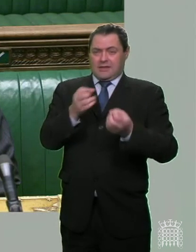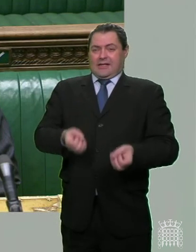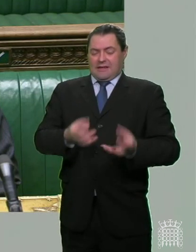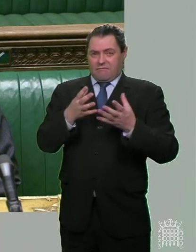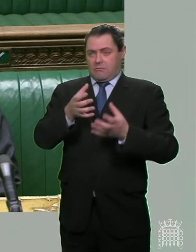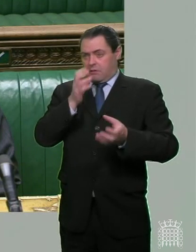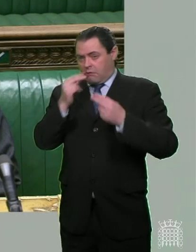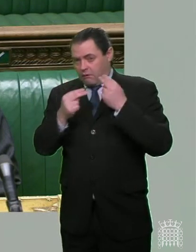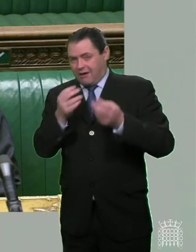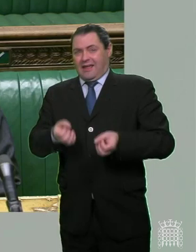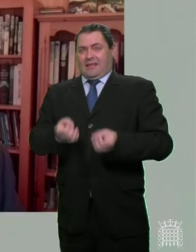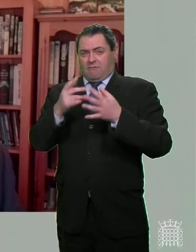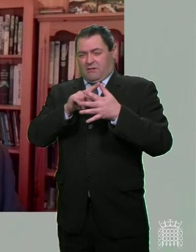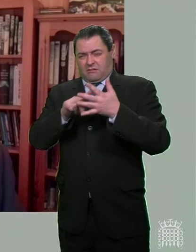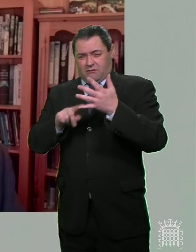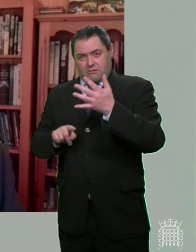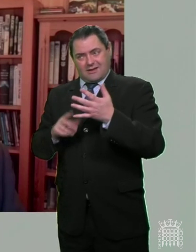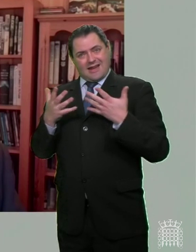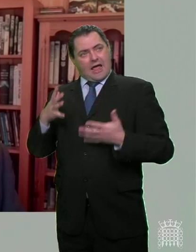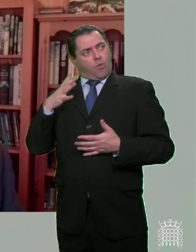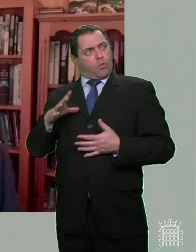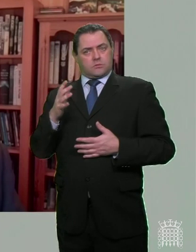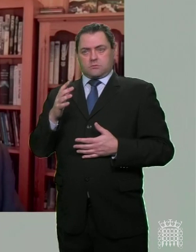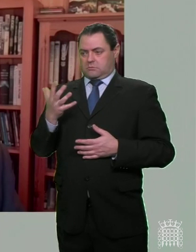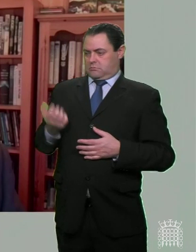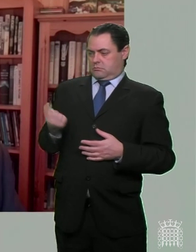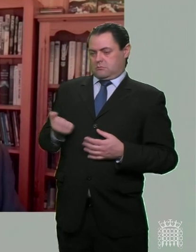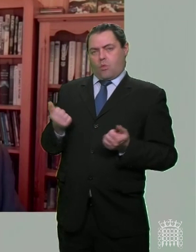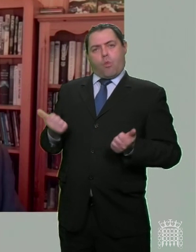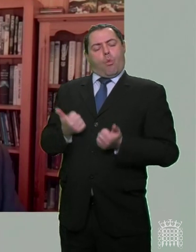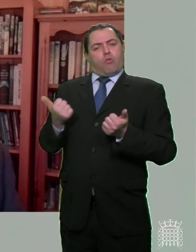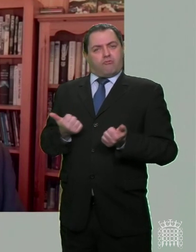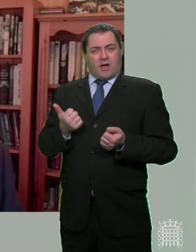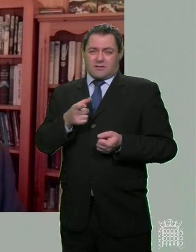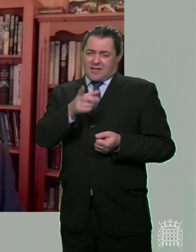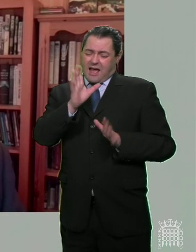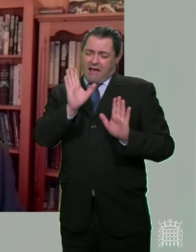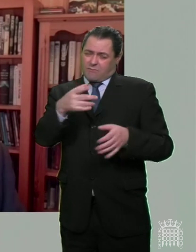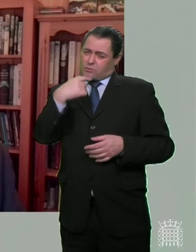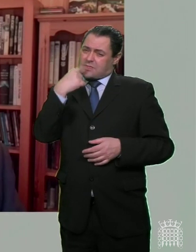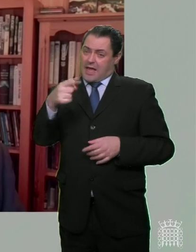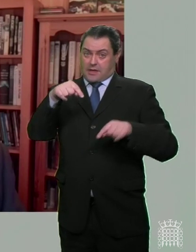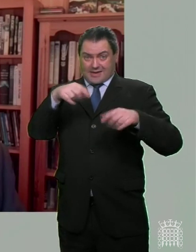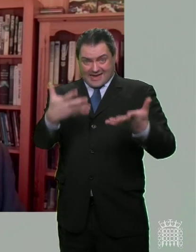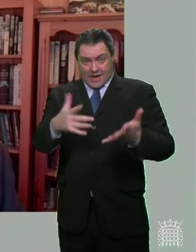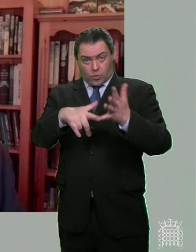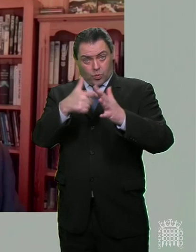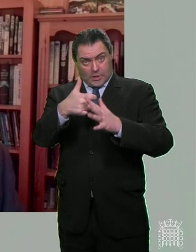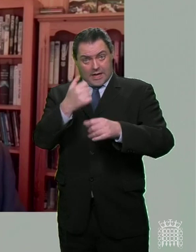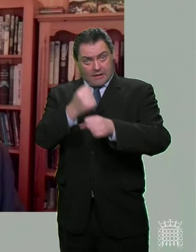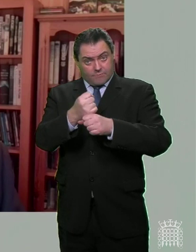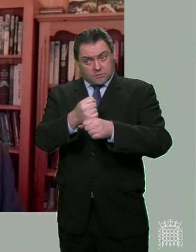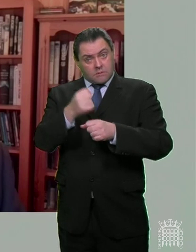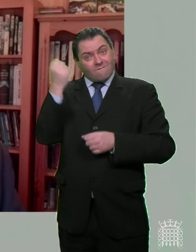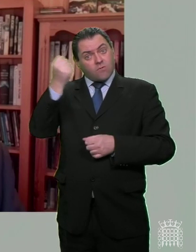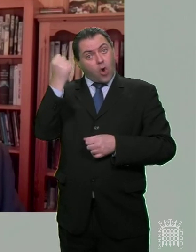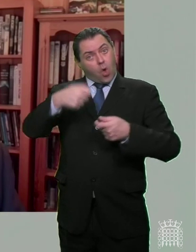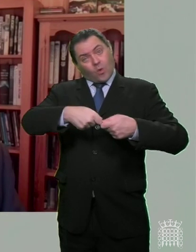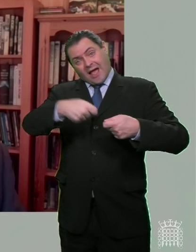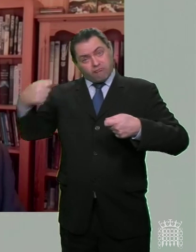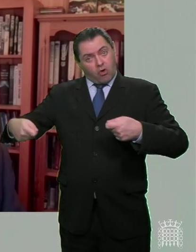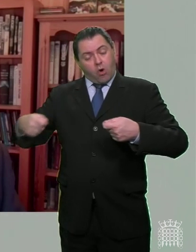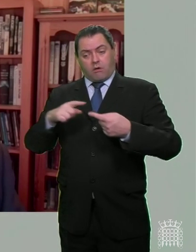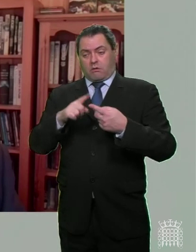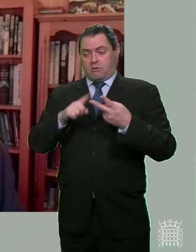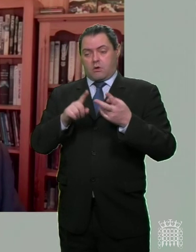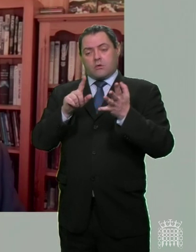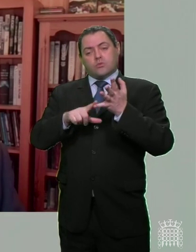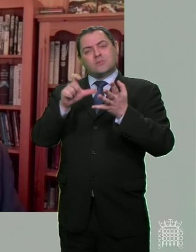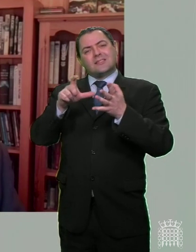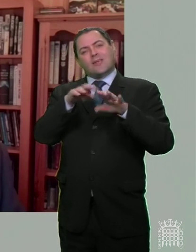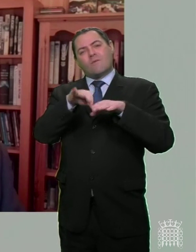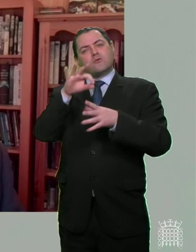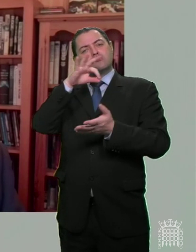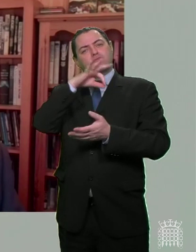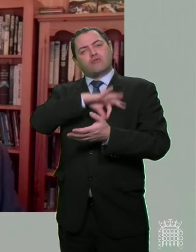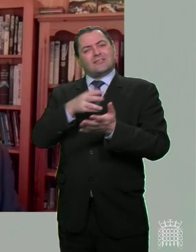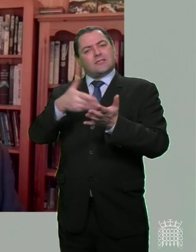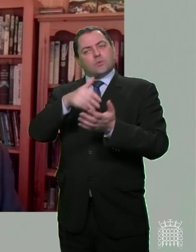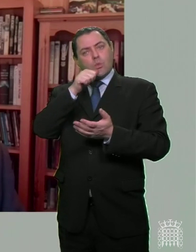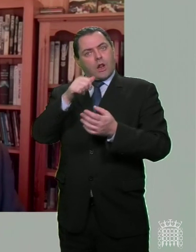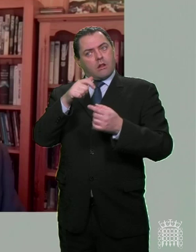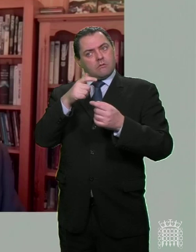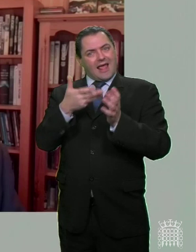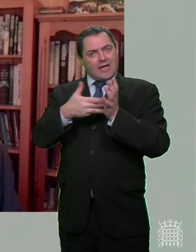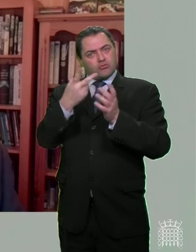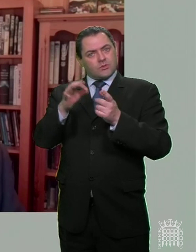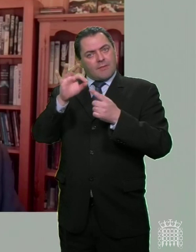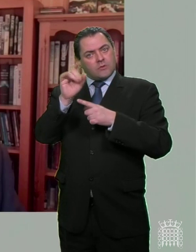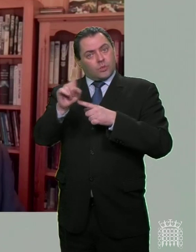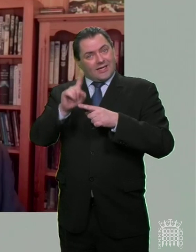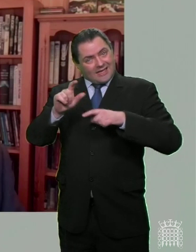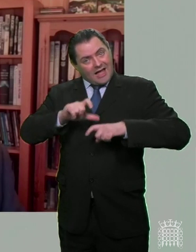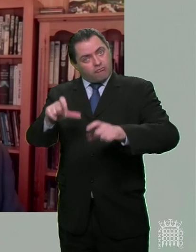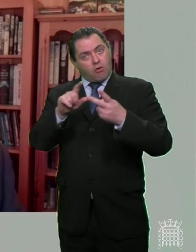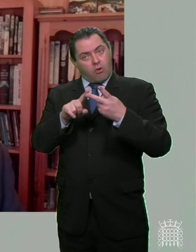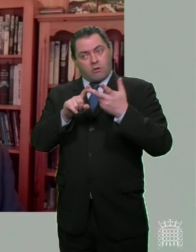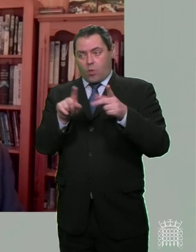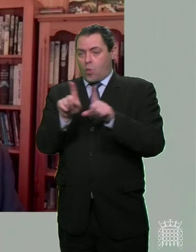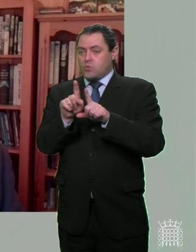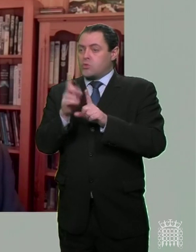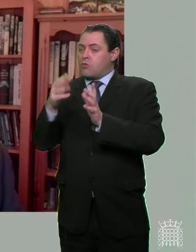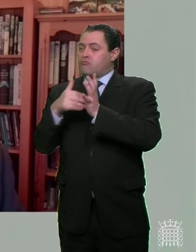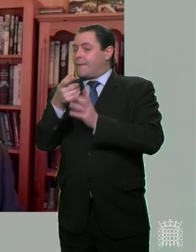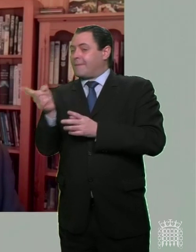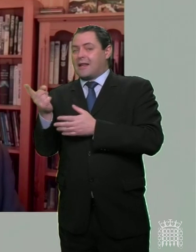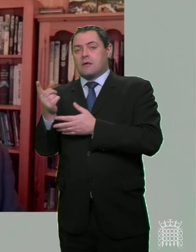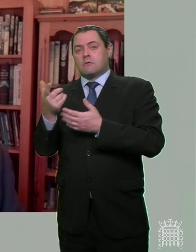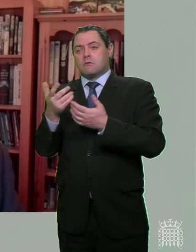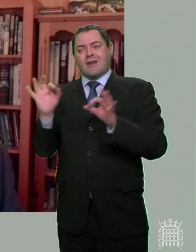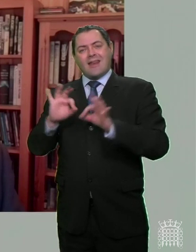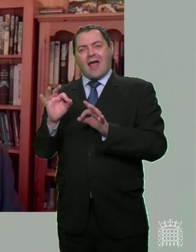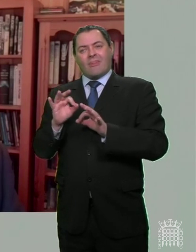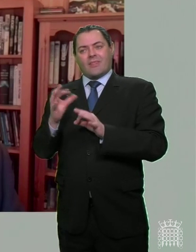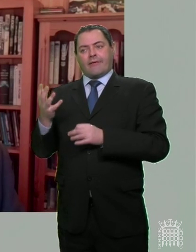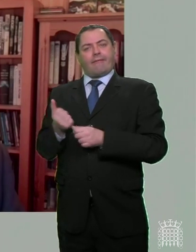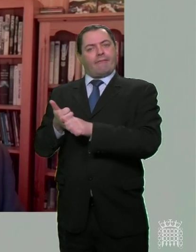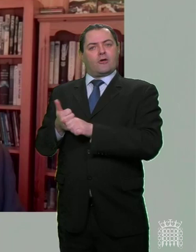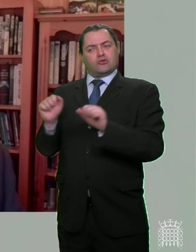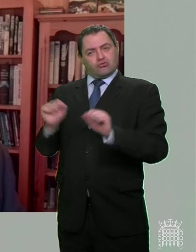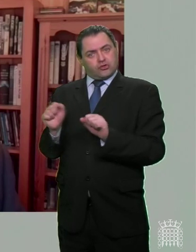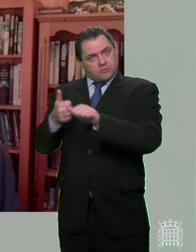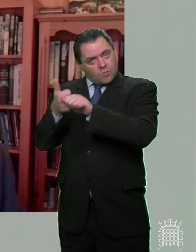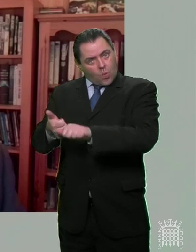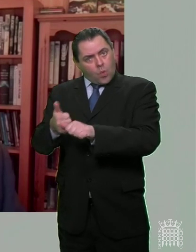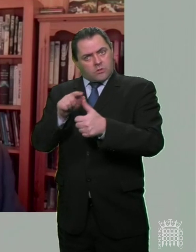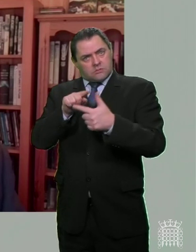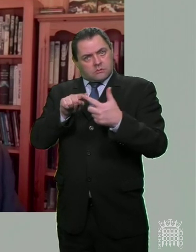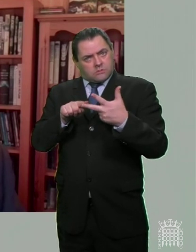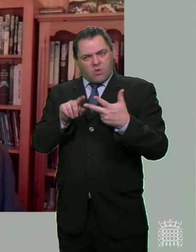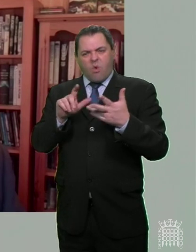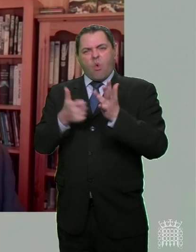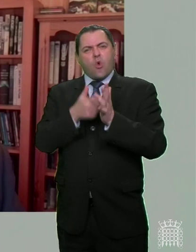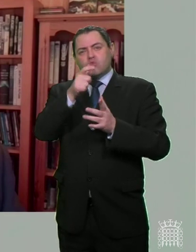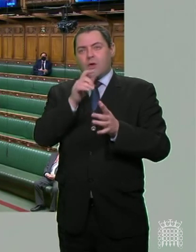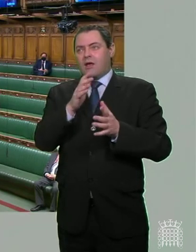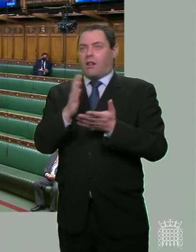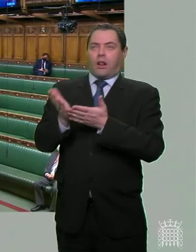They at least now deserve financial certainty. Tell people straight, Prime Minister: will this UK Government extend furlough, maintain the universal credit uplift and finally offer support to the 3 million excluded, or will he leave families struggling with the uncertainty while he dithers and delays?